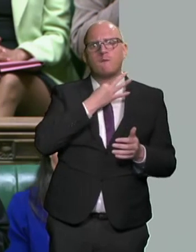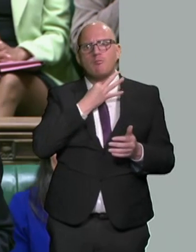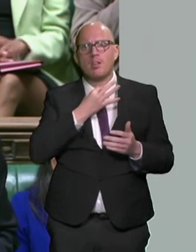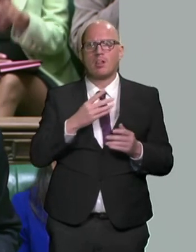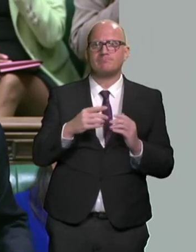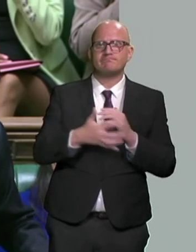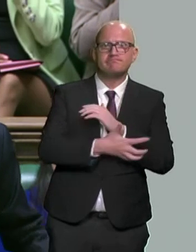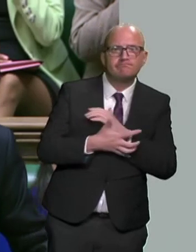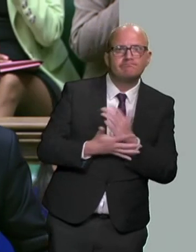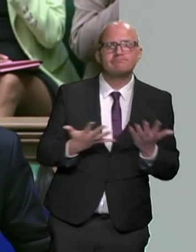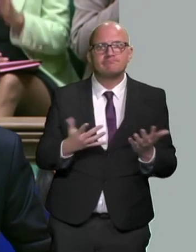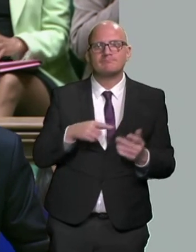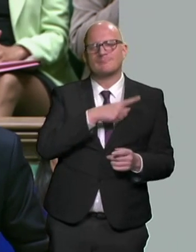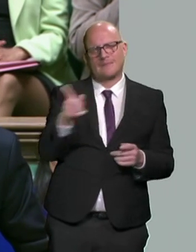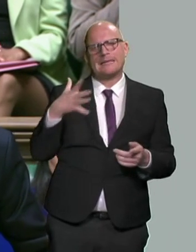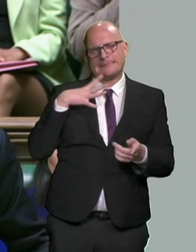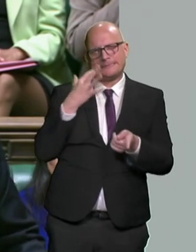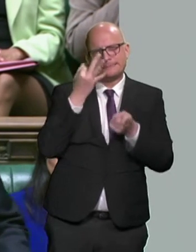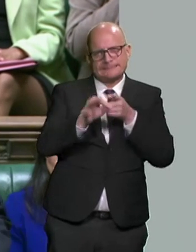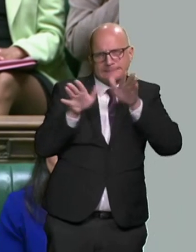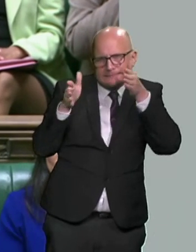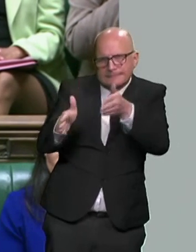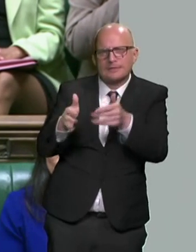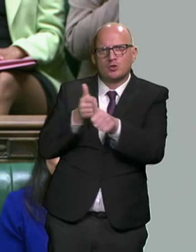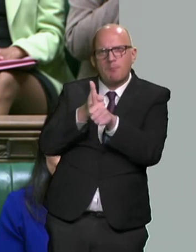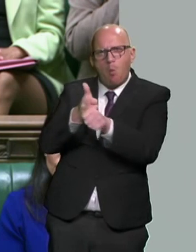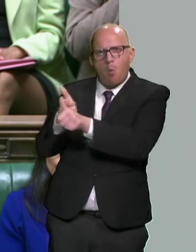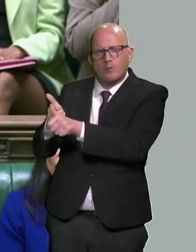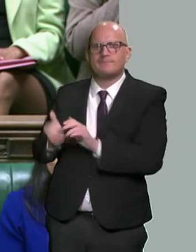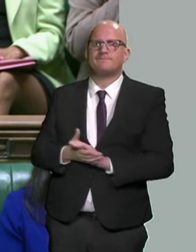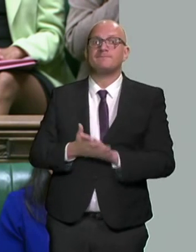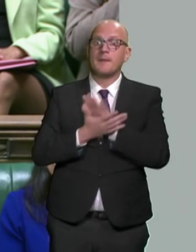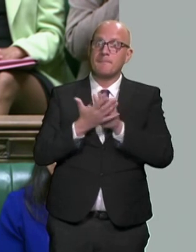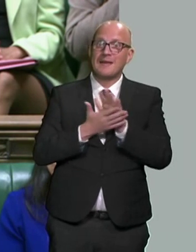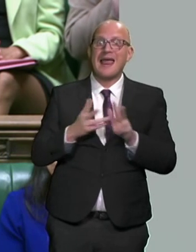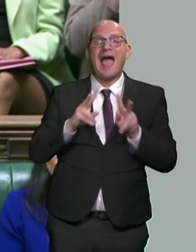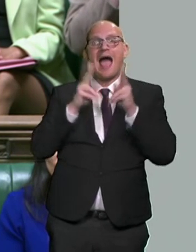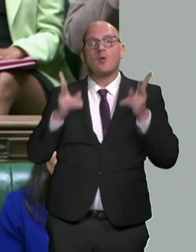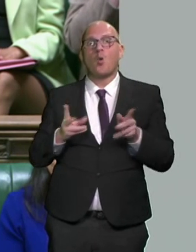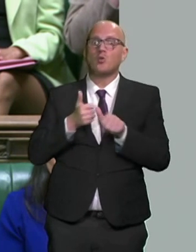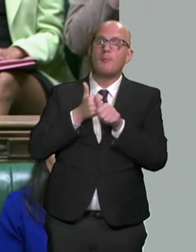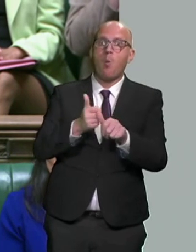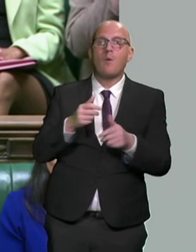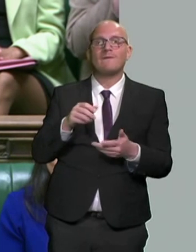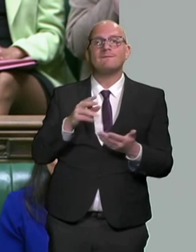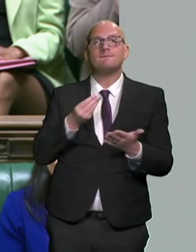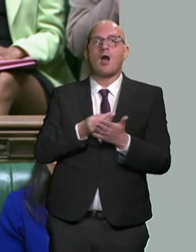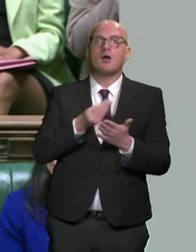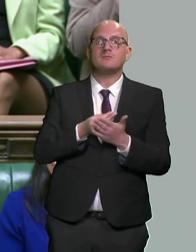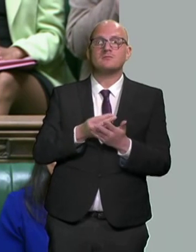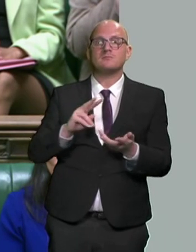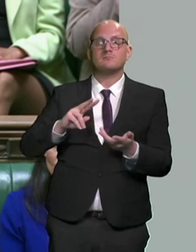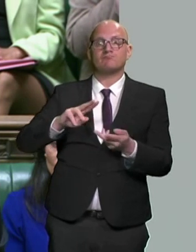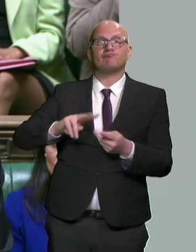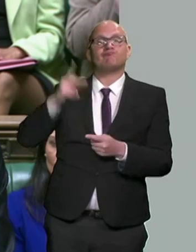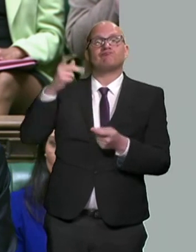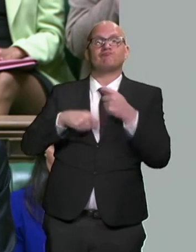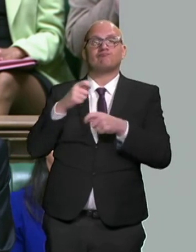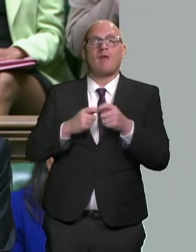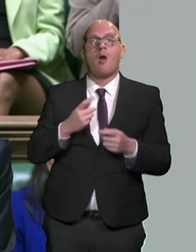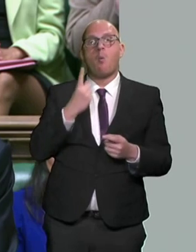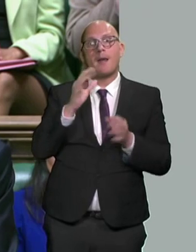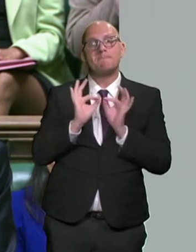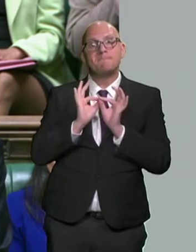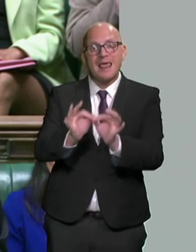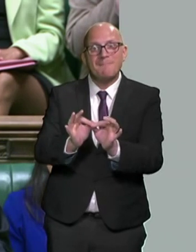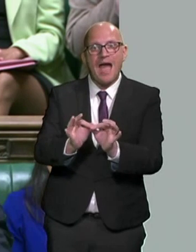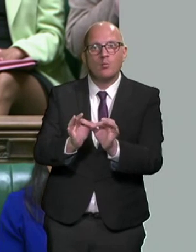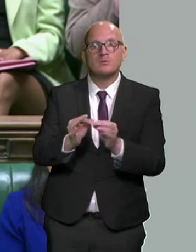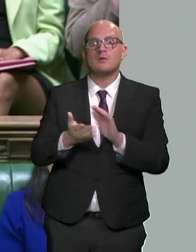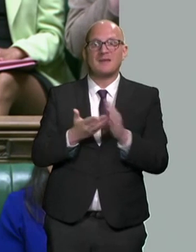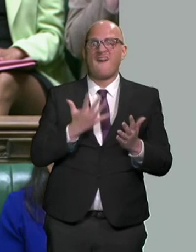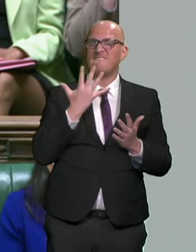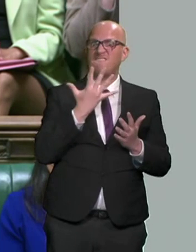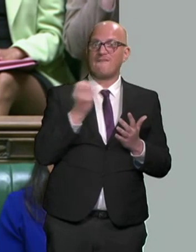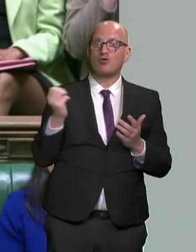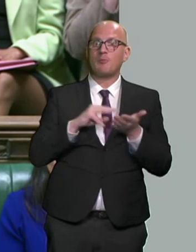They need targeted support, so I am doubling the household support fund to £1 billion with £500 million of new funding.